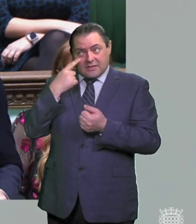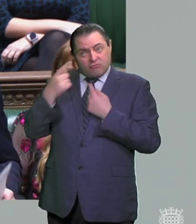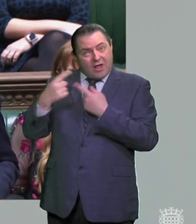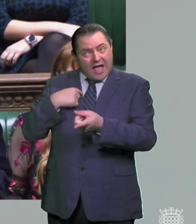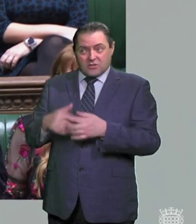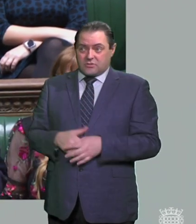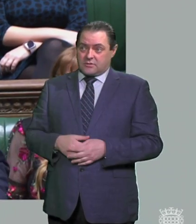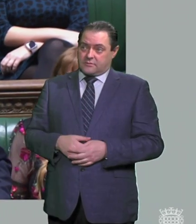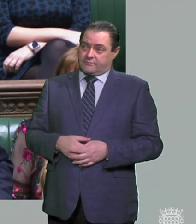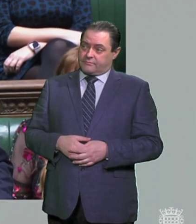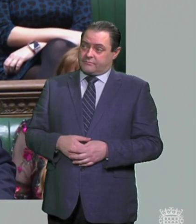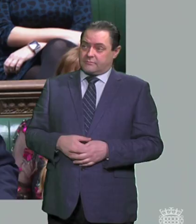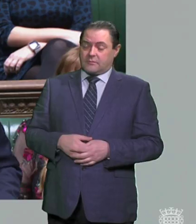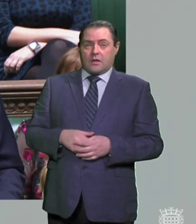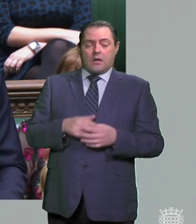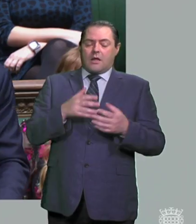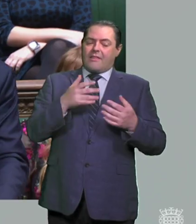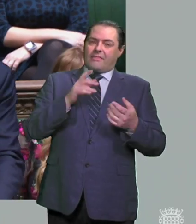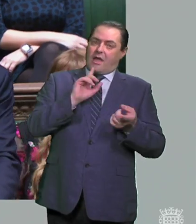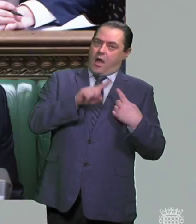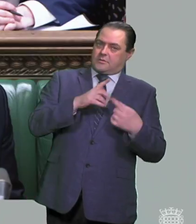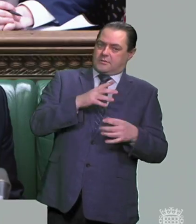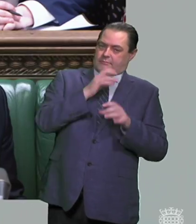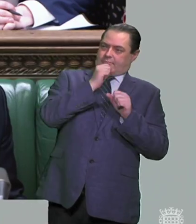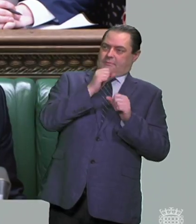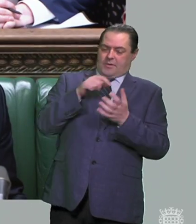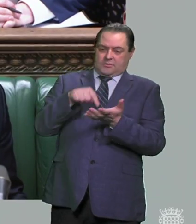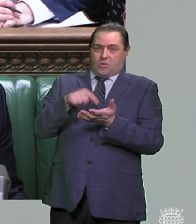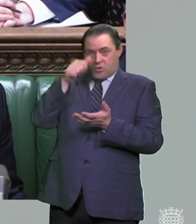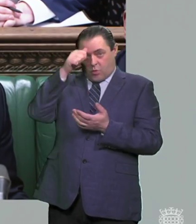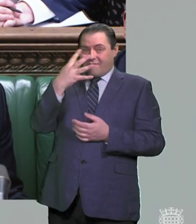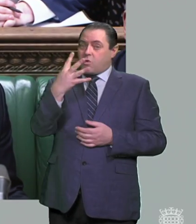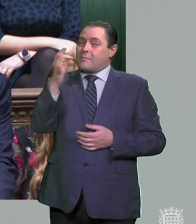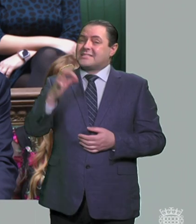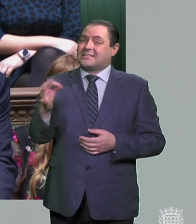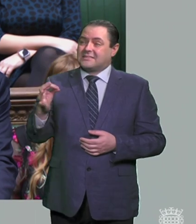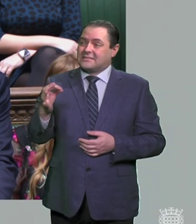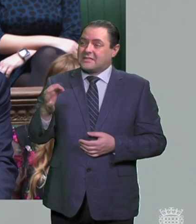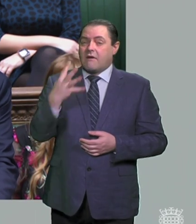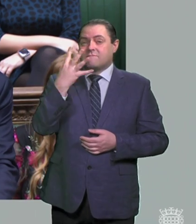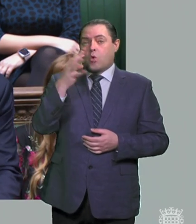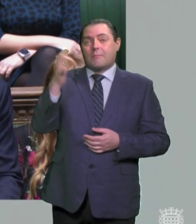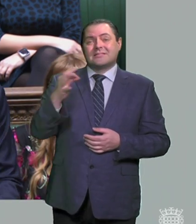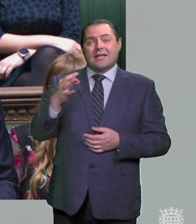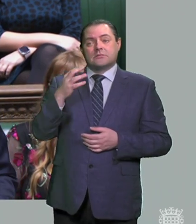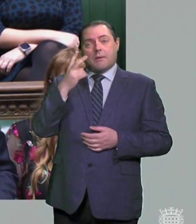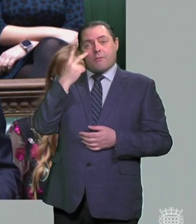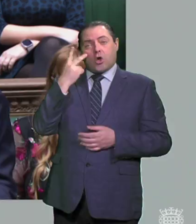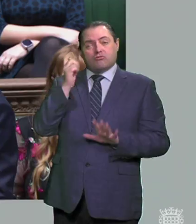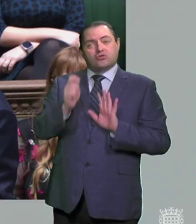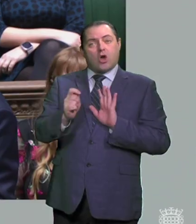The answer that he did not want to give, although he knows it, is 4%.